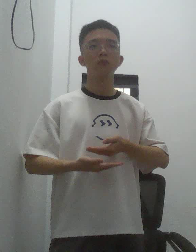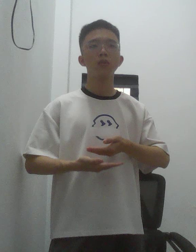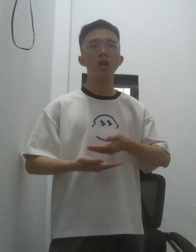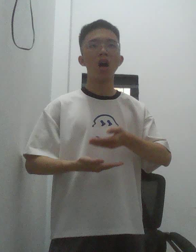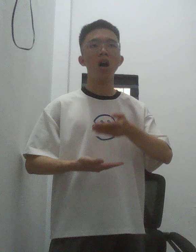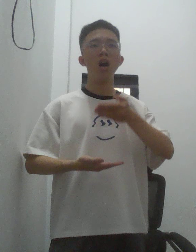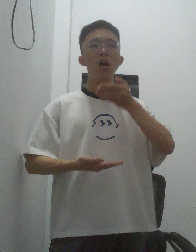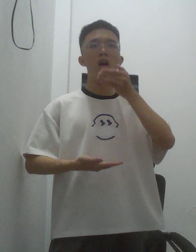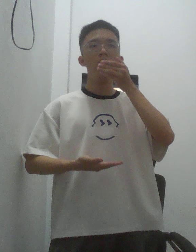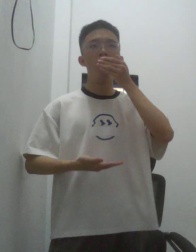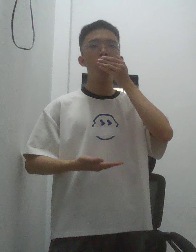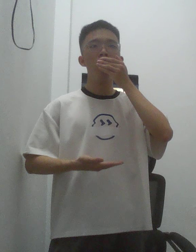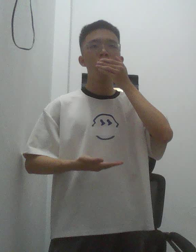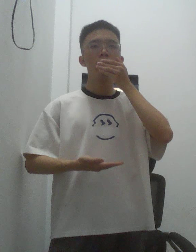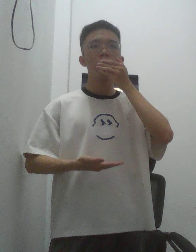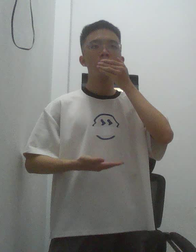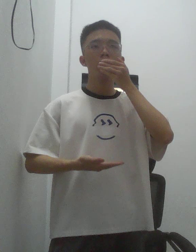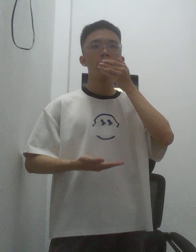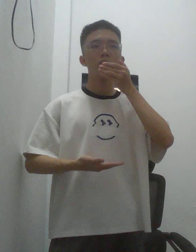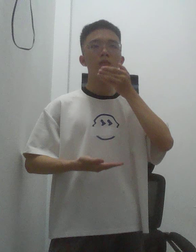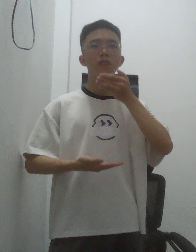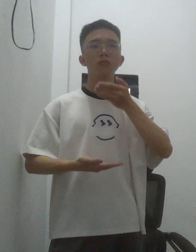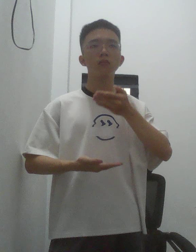sup